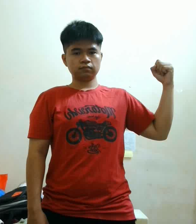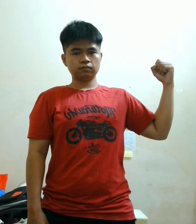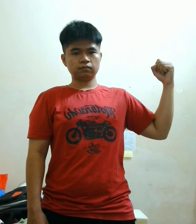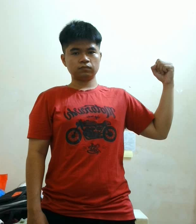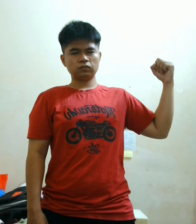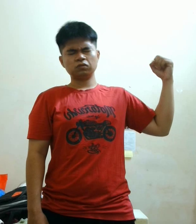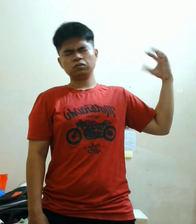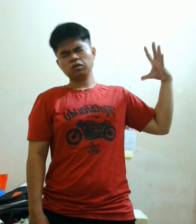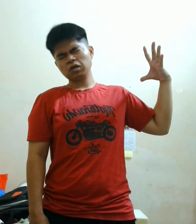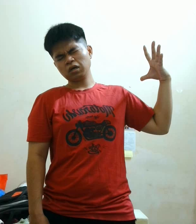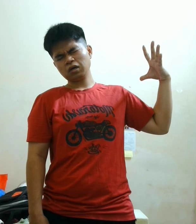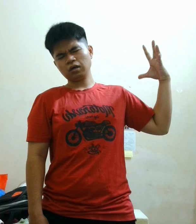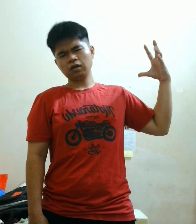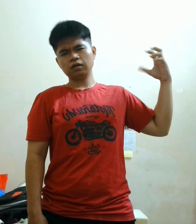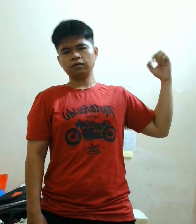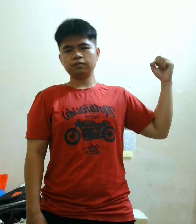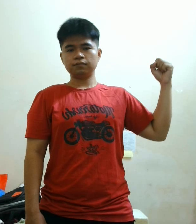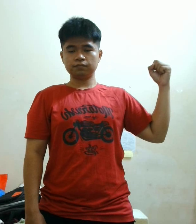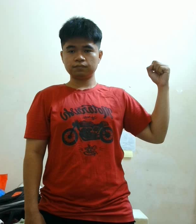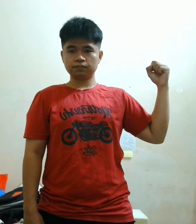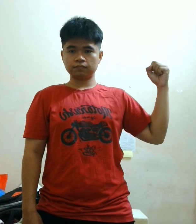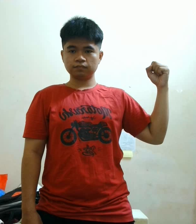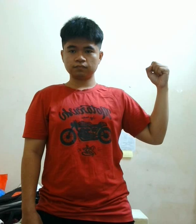troi nang